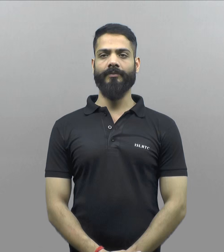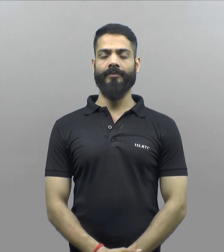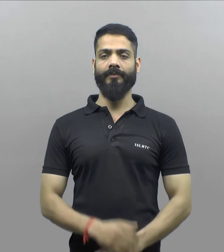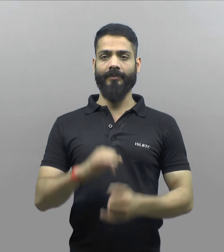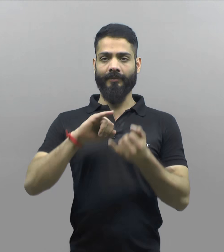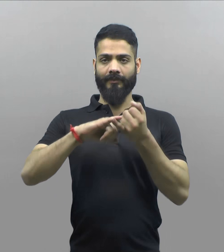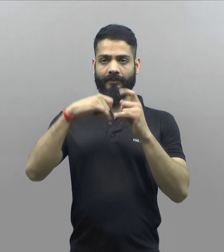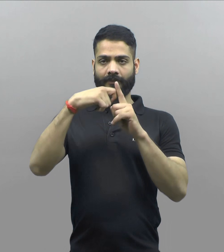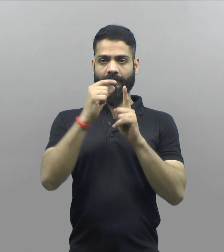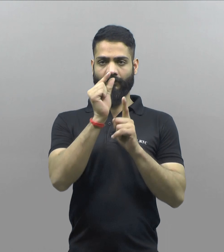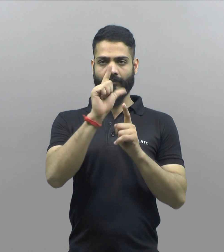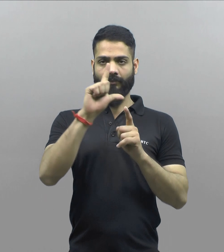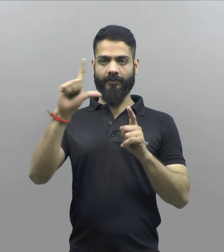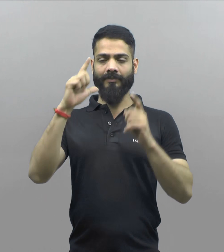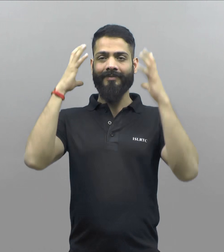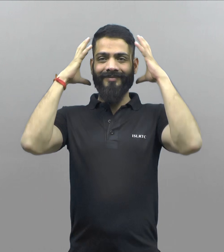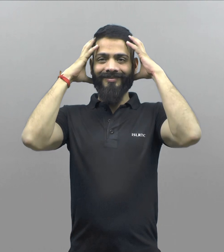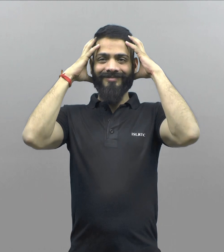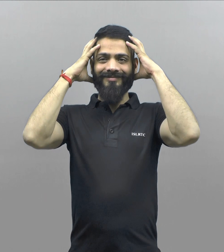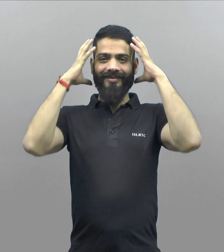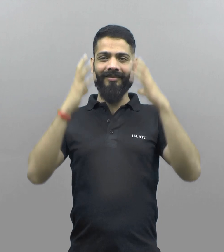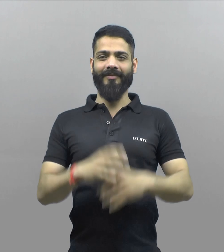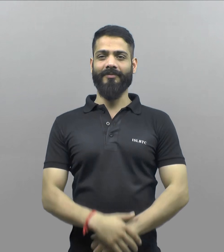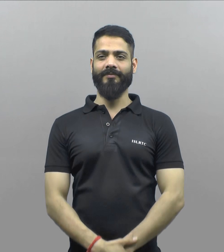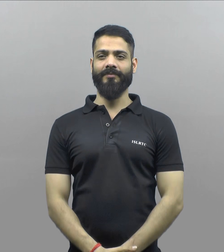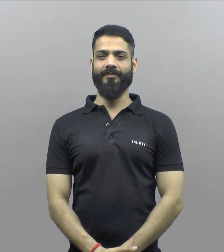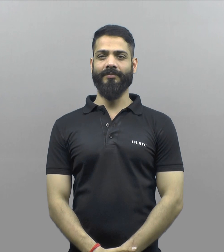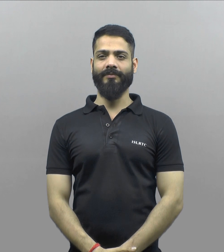Skull